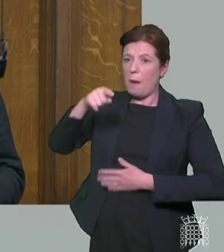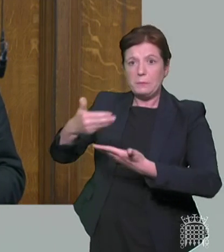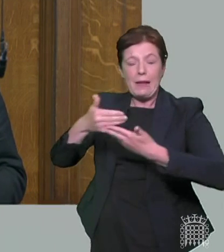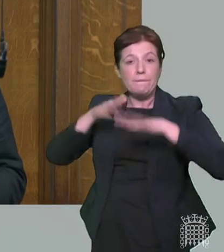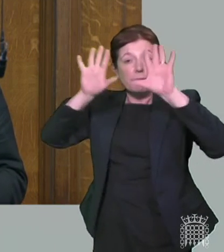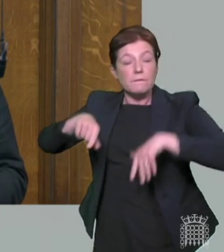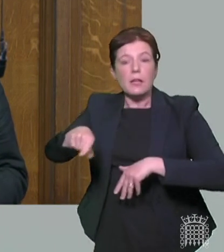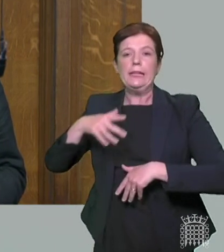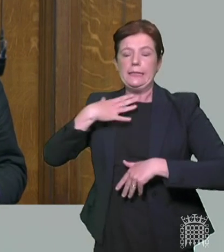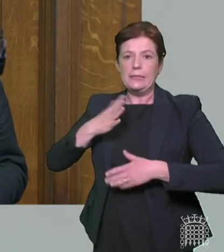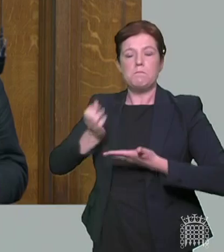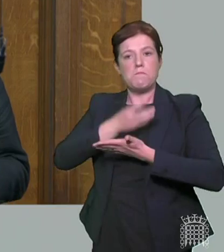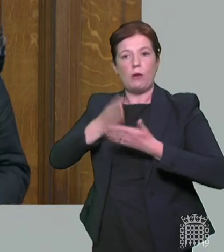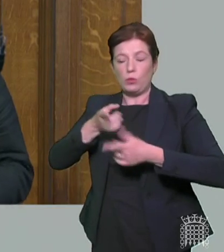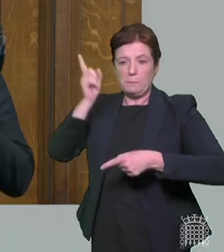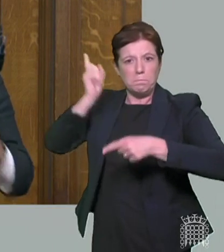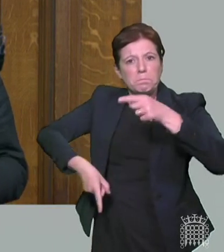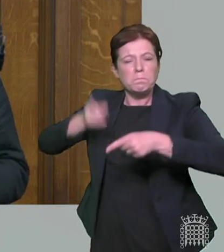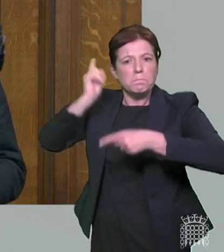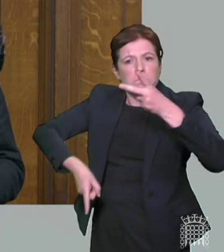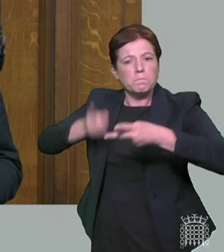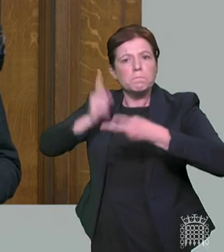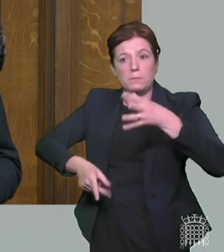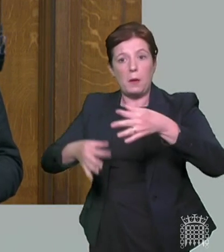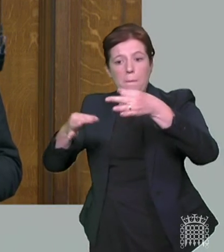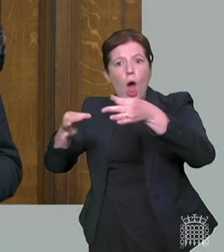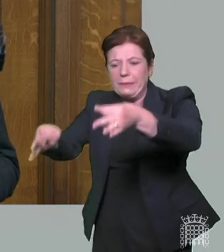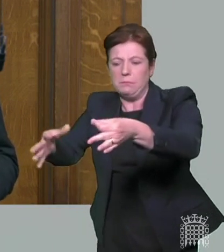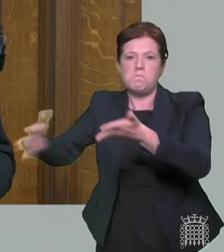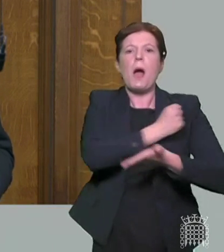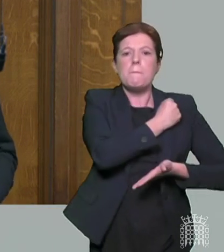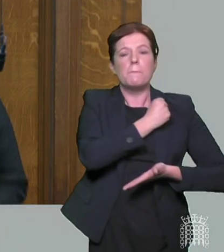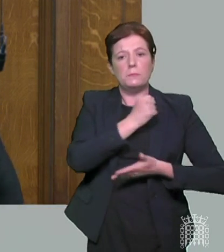We need to see tougher enforcement and we need to see the permit taken away. What hope can he give my constituents?